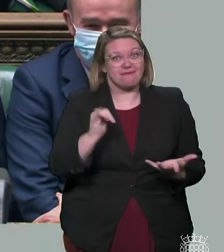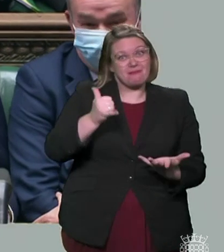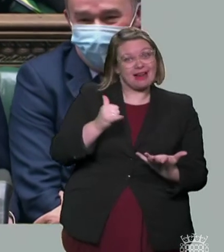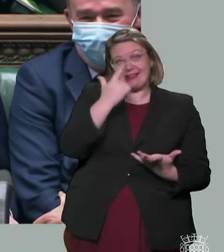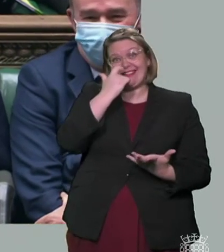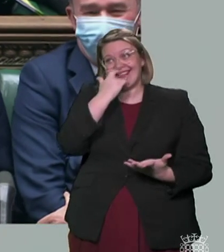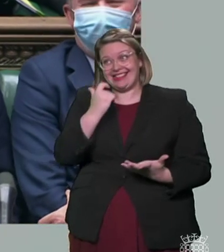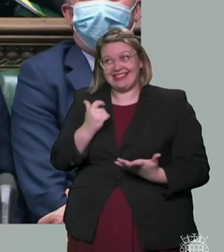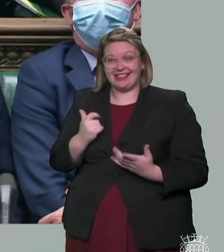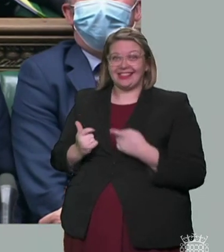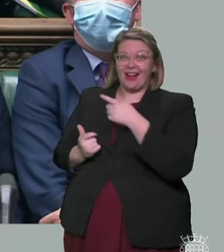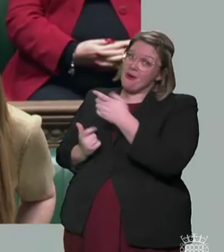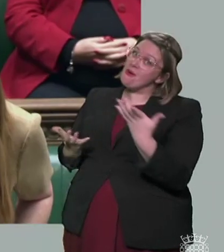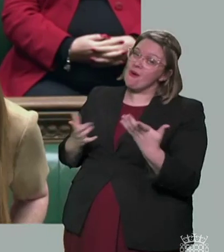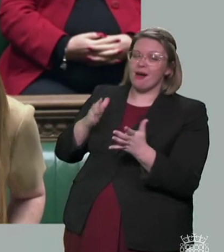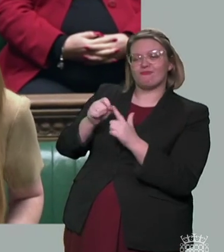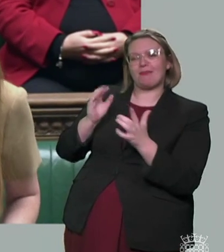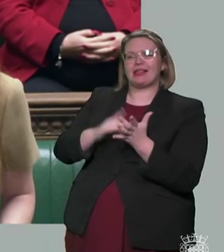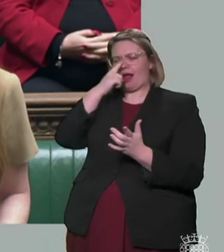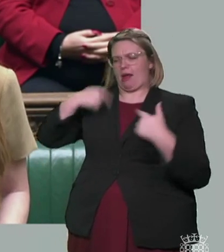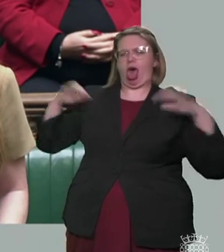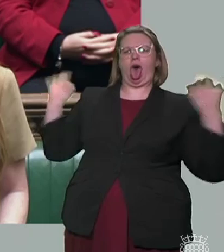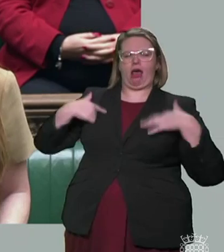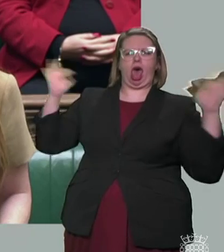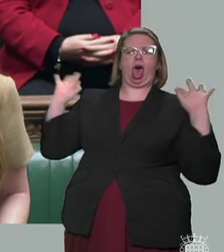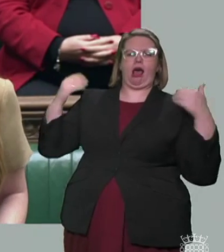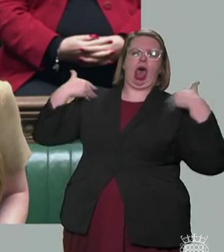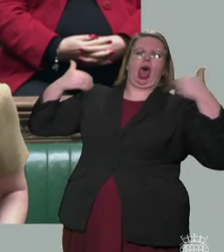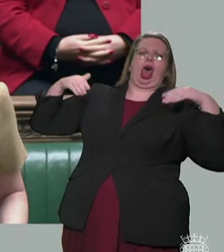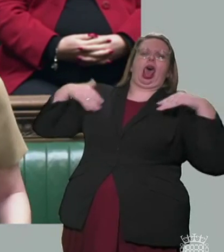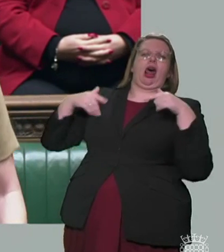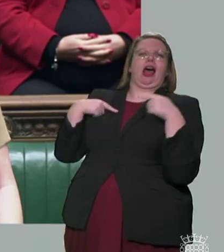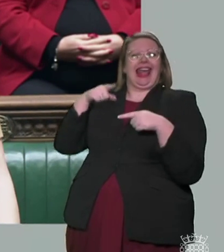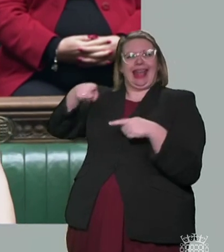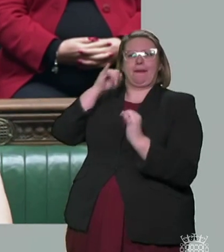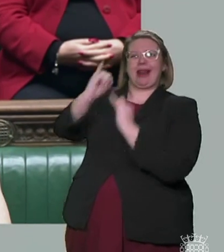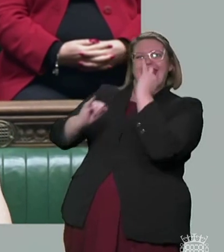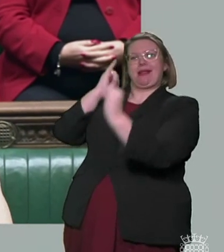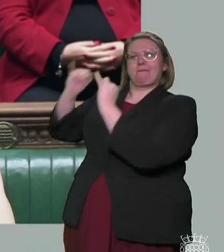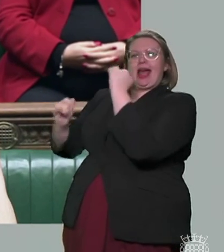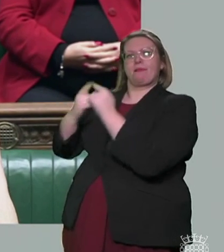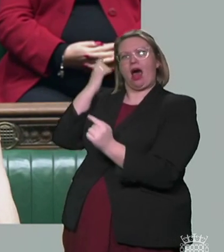The Prime Minister pretends that it is not his fault.